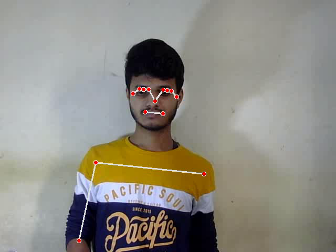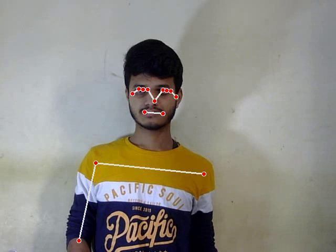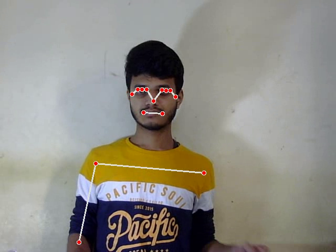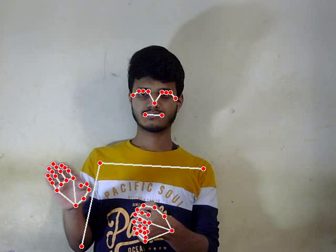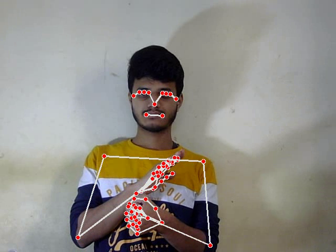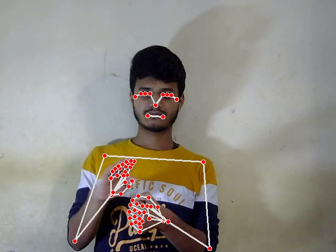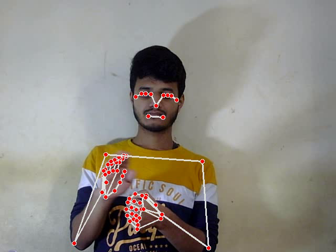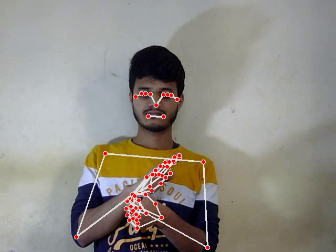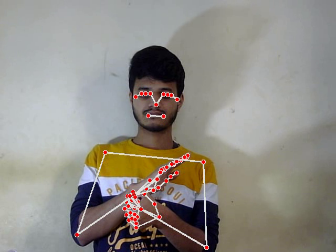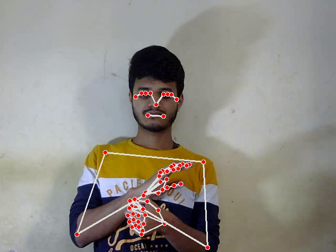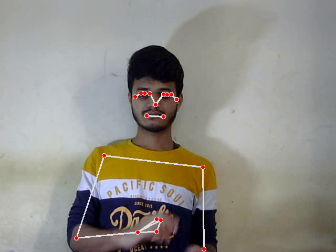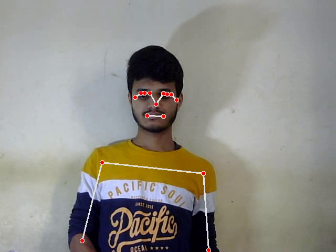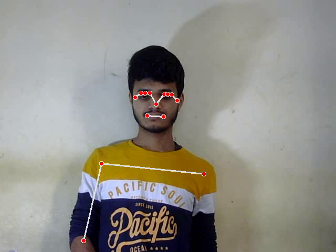busy